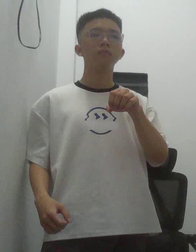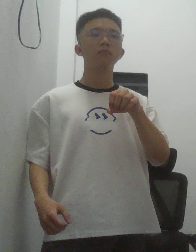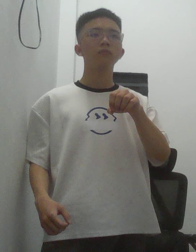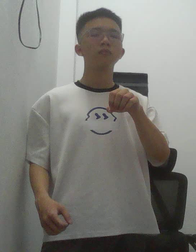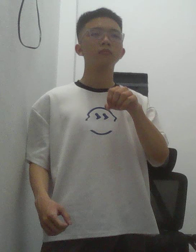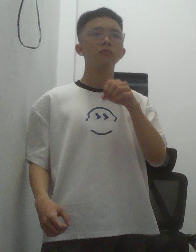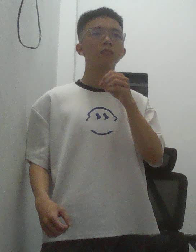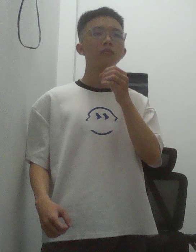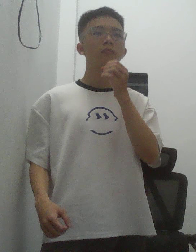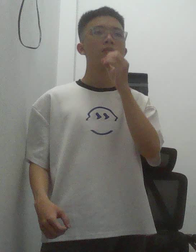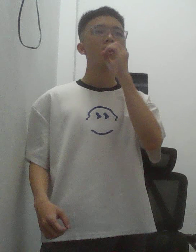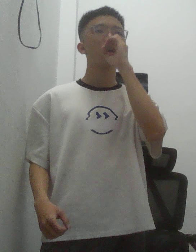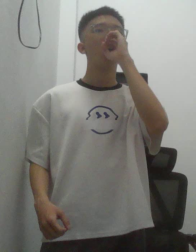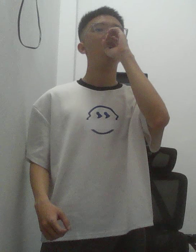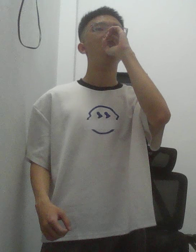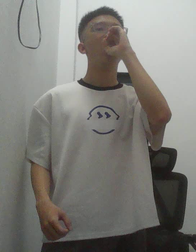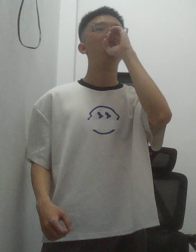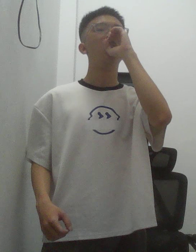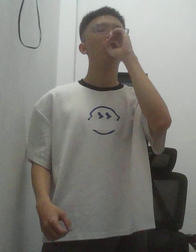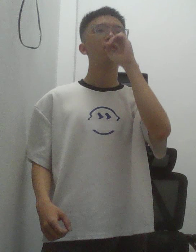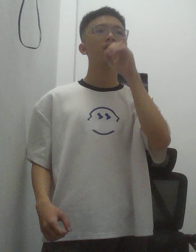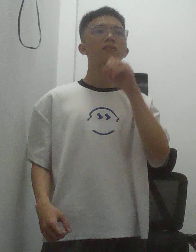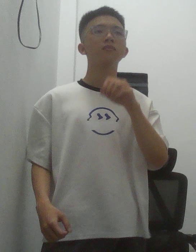uong